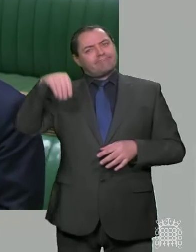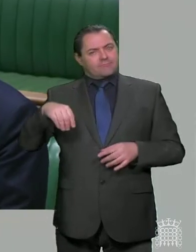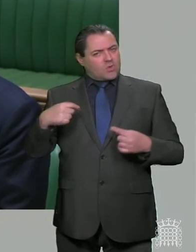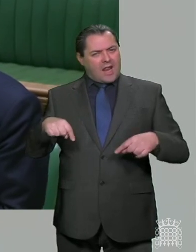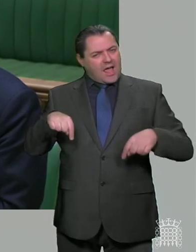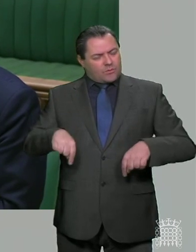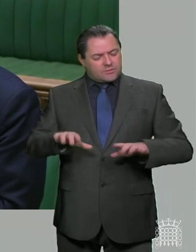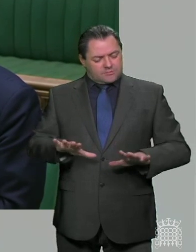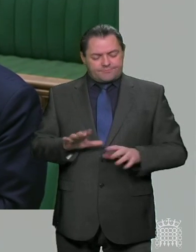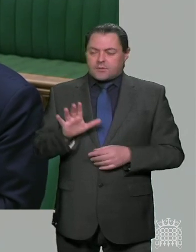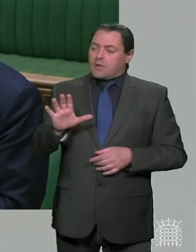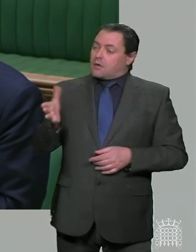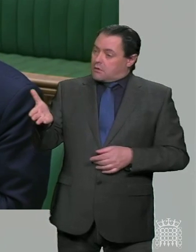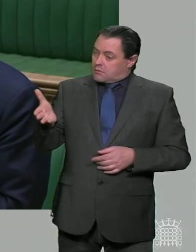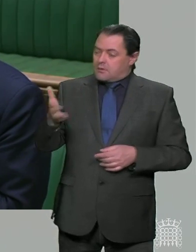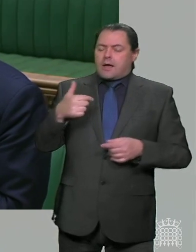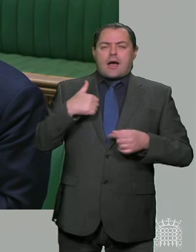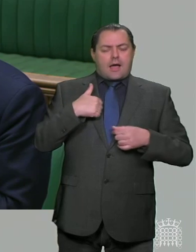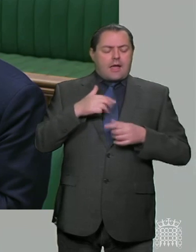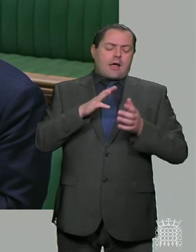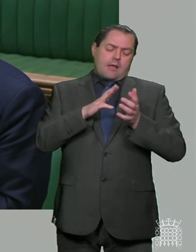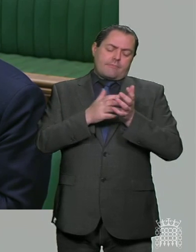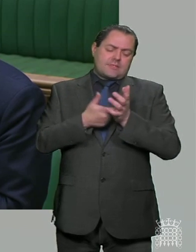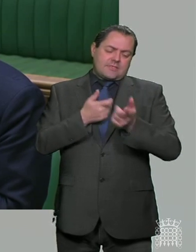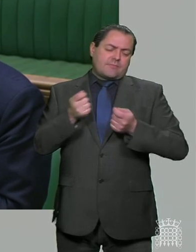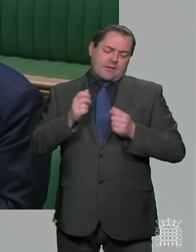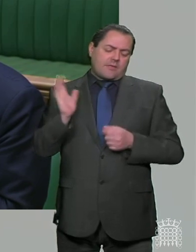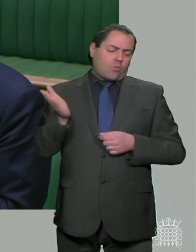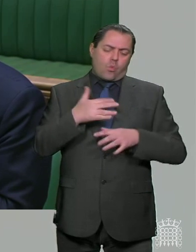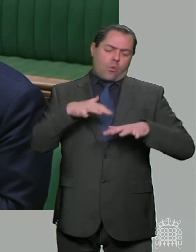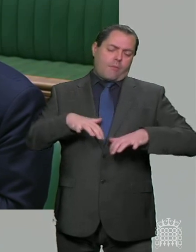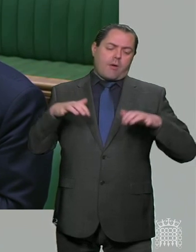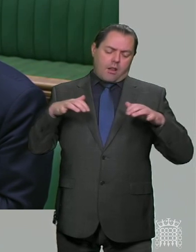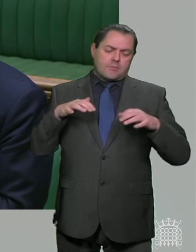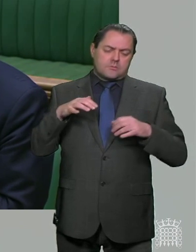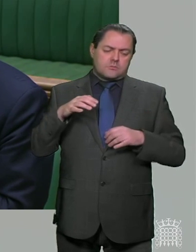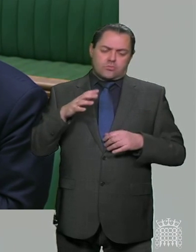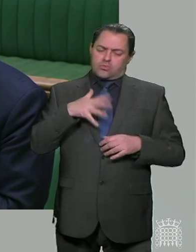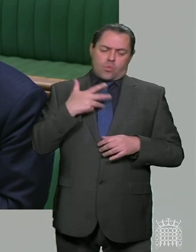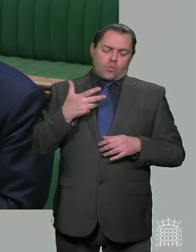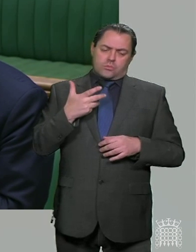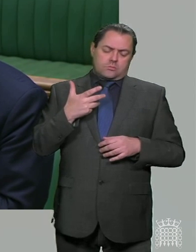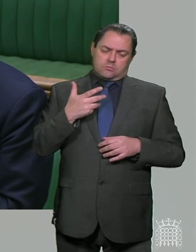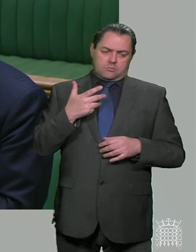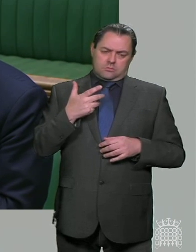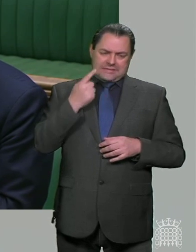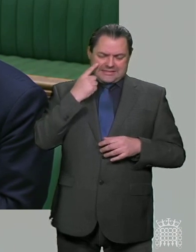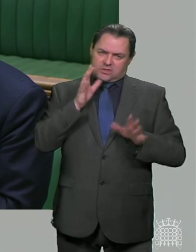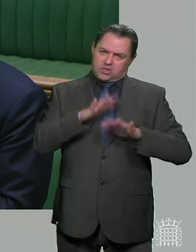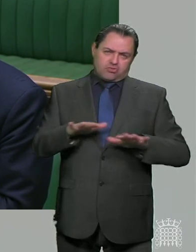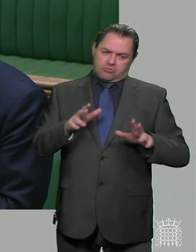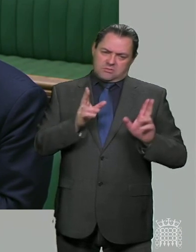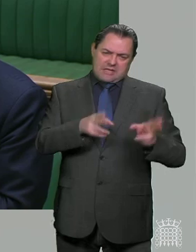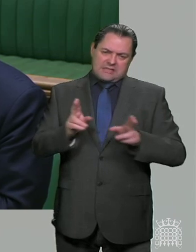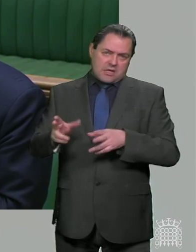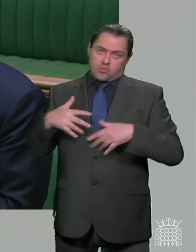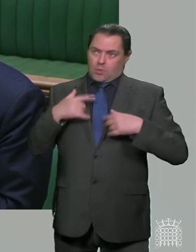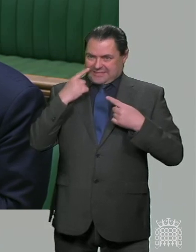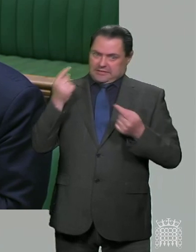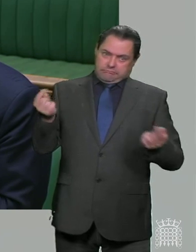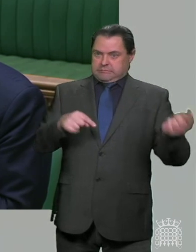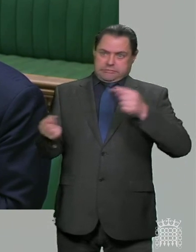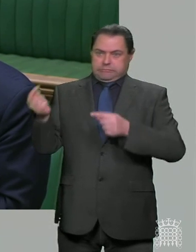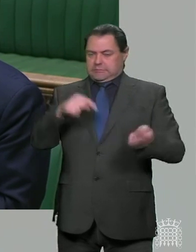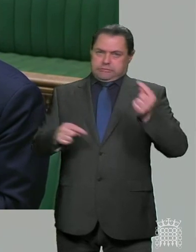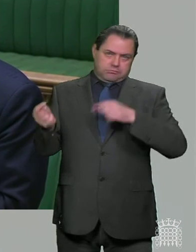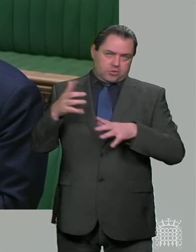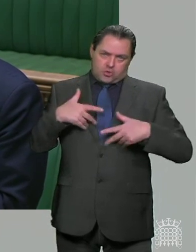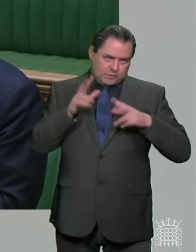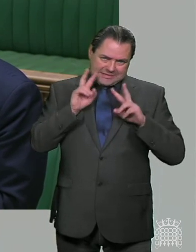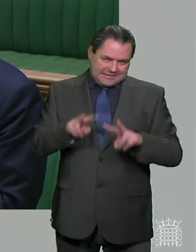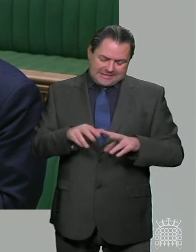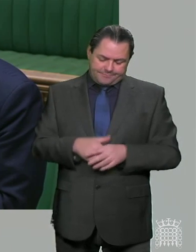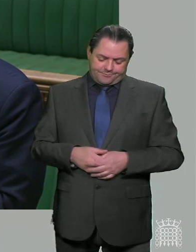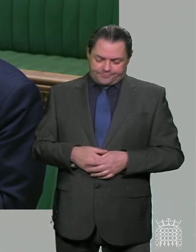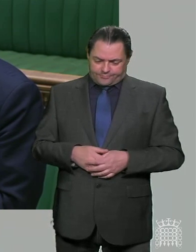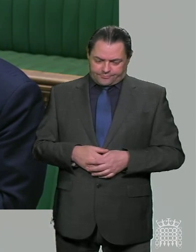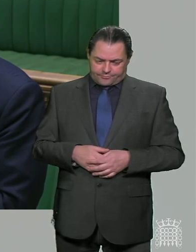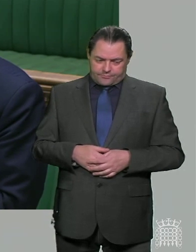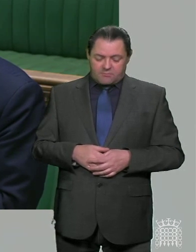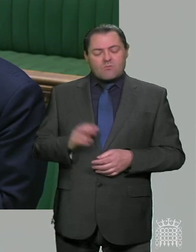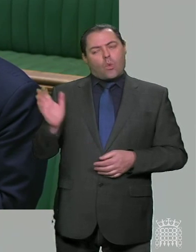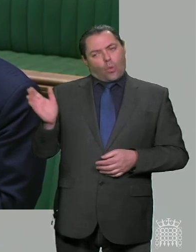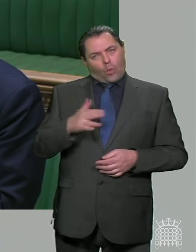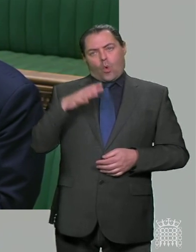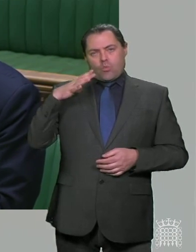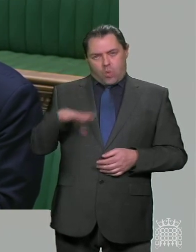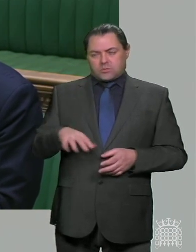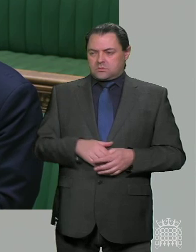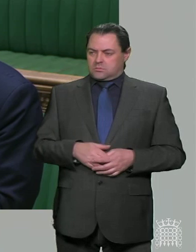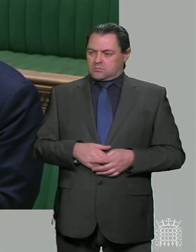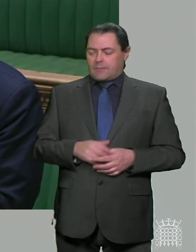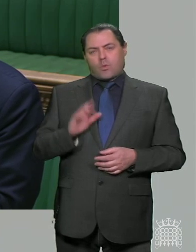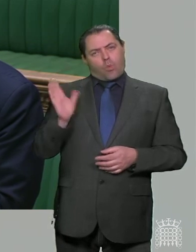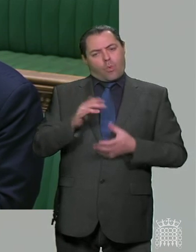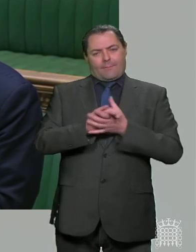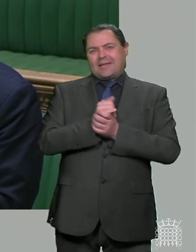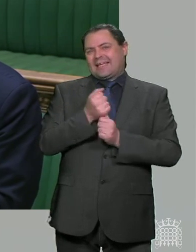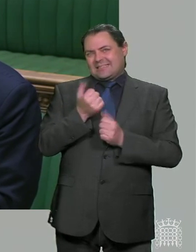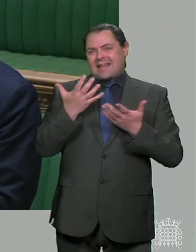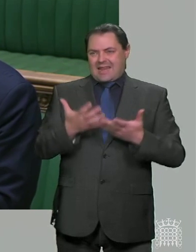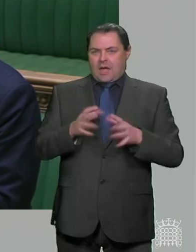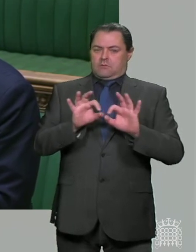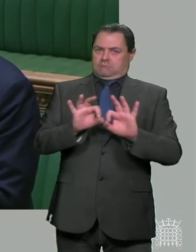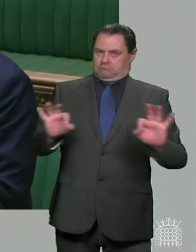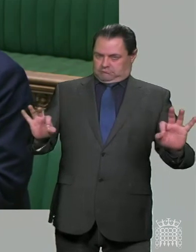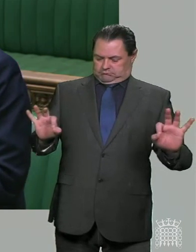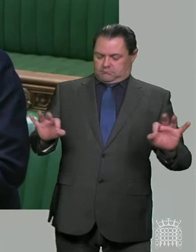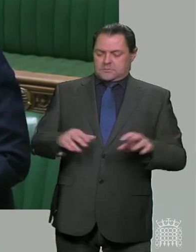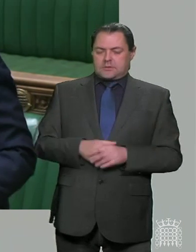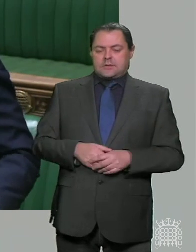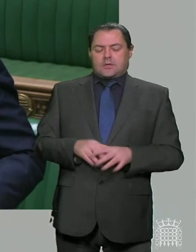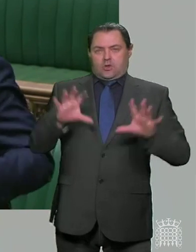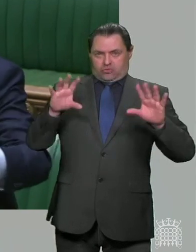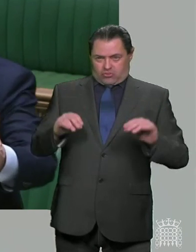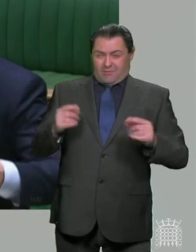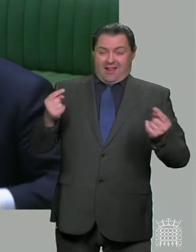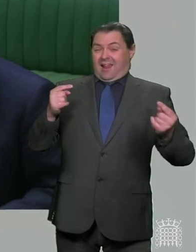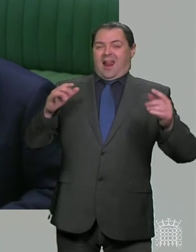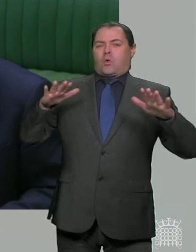I think that the whole House understands that nobody wants to see any more of the appalling conflict in Israel and Gaza, and that we are all glad that there is now a ceasefire and a de-escalation.